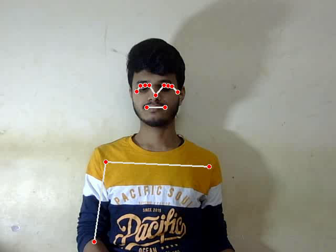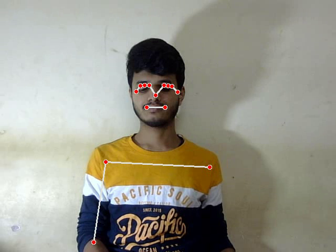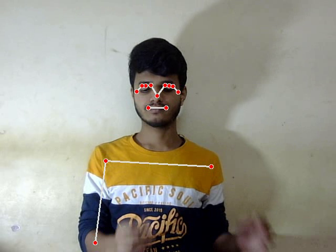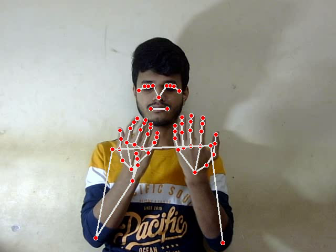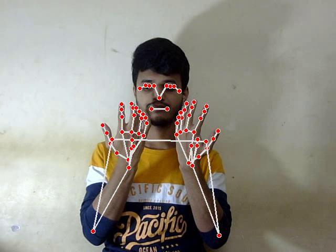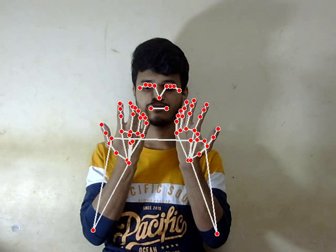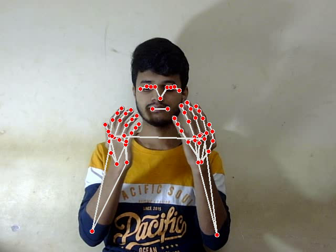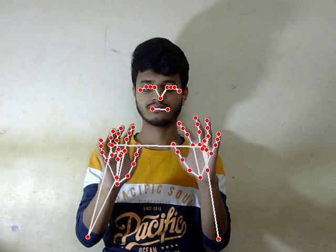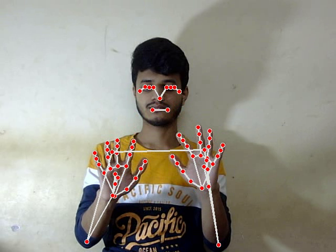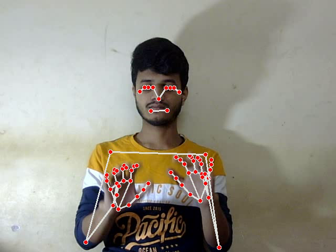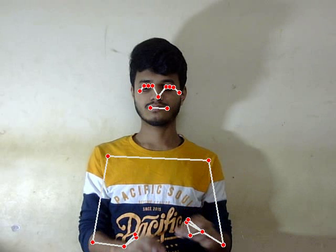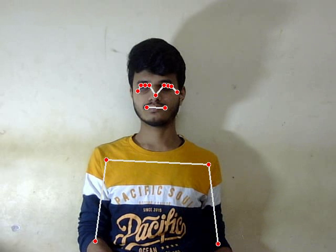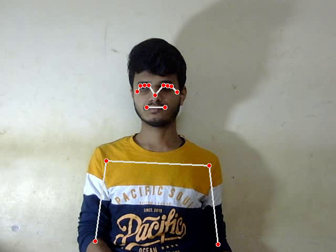finish